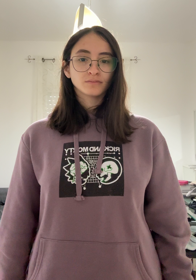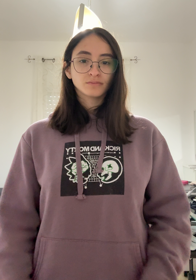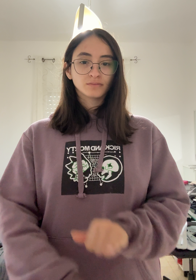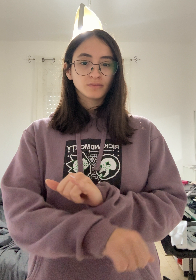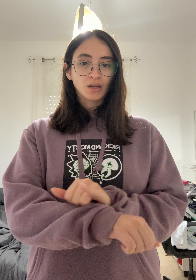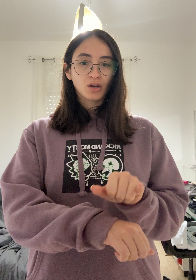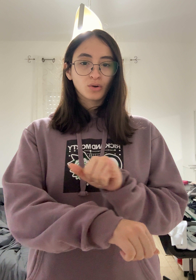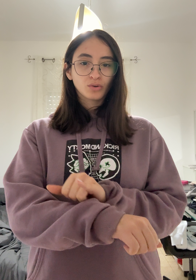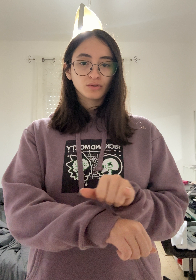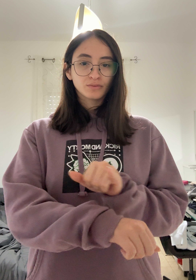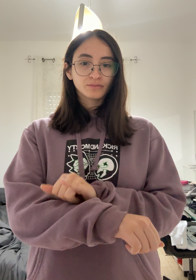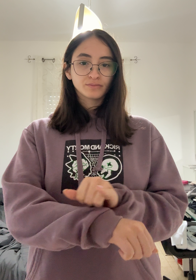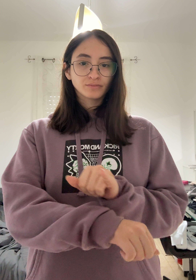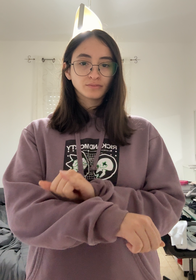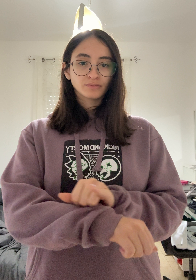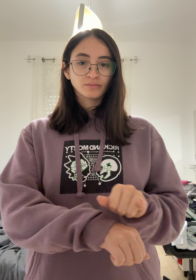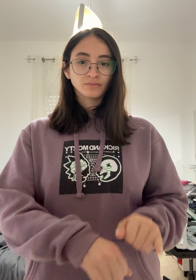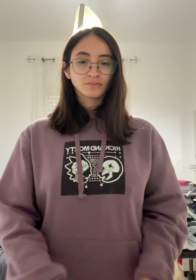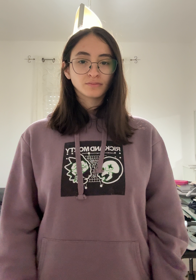ירקות